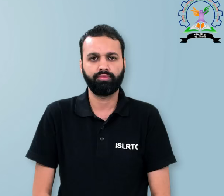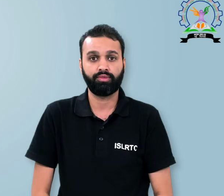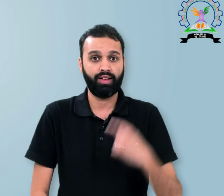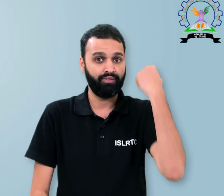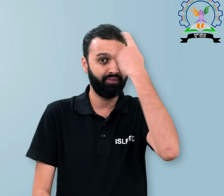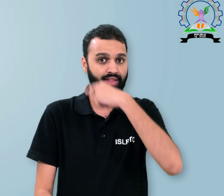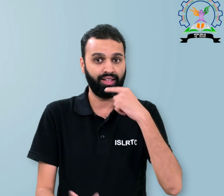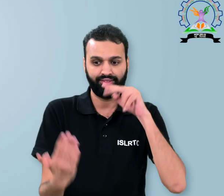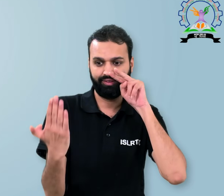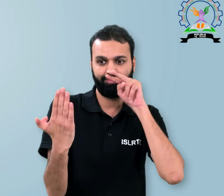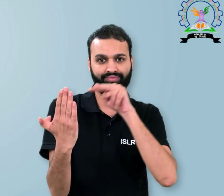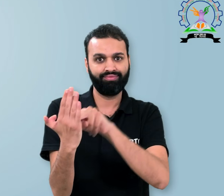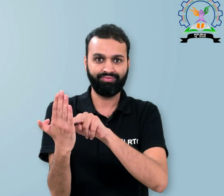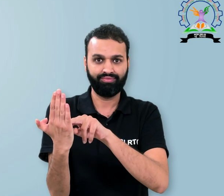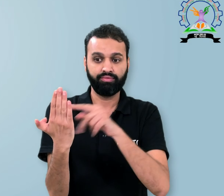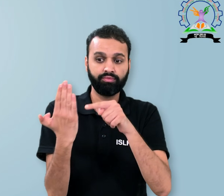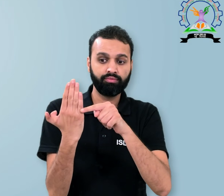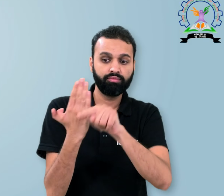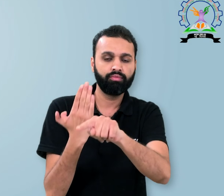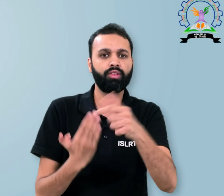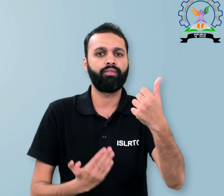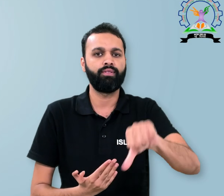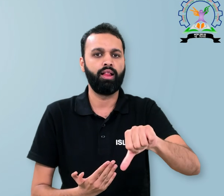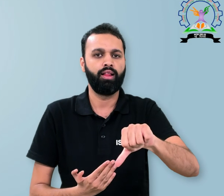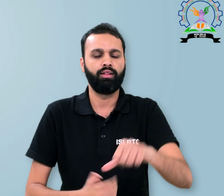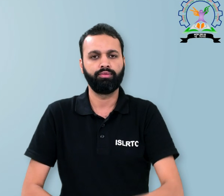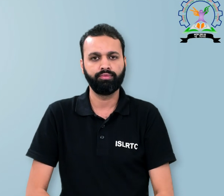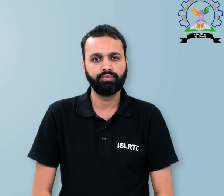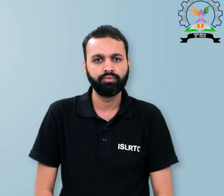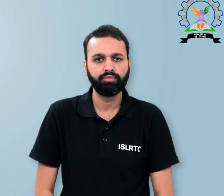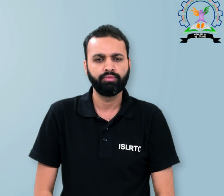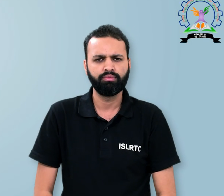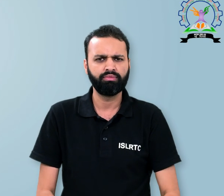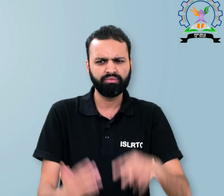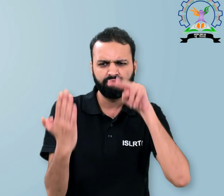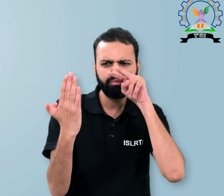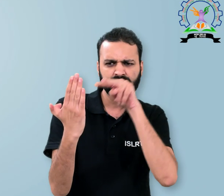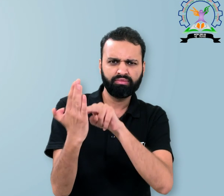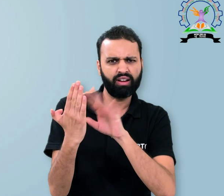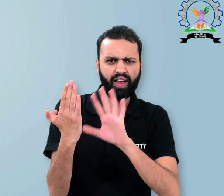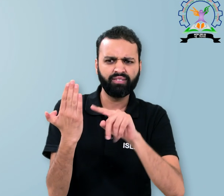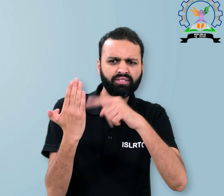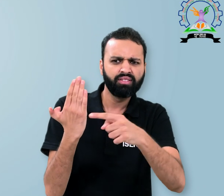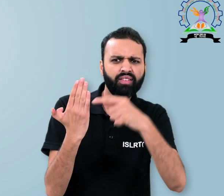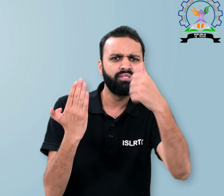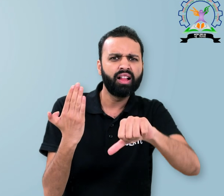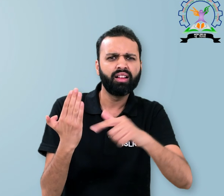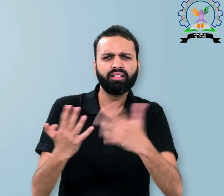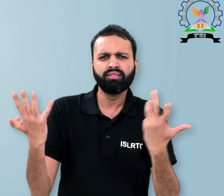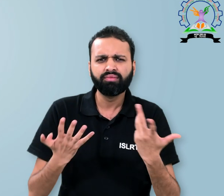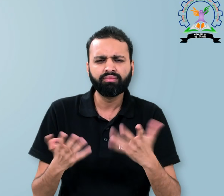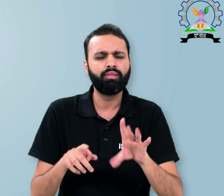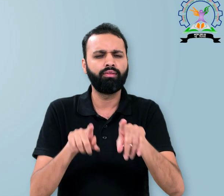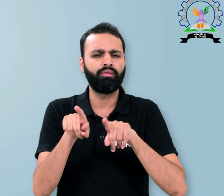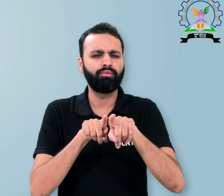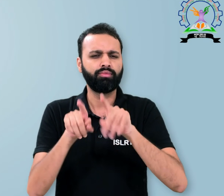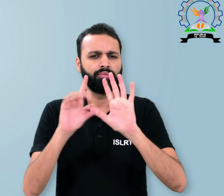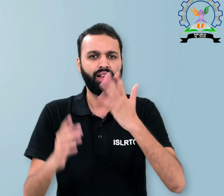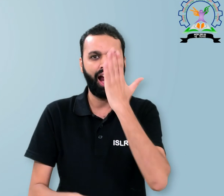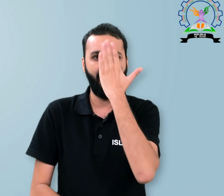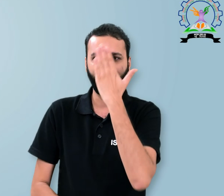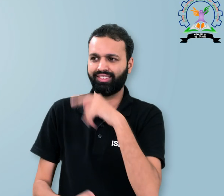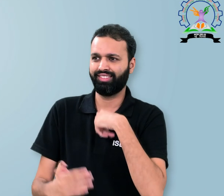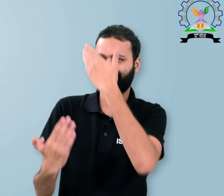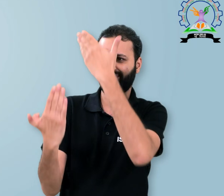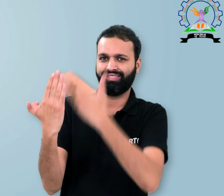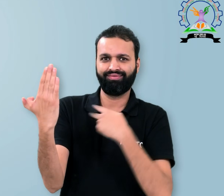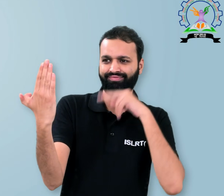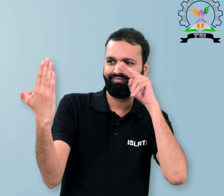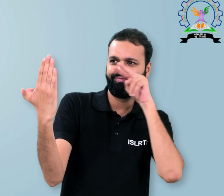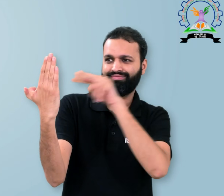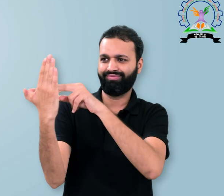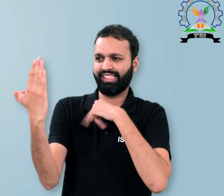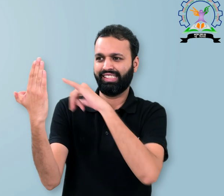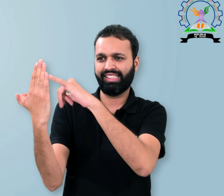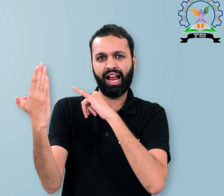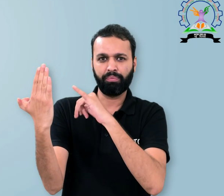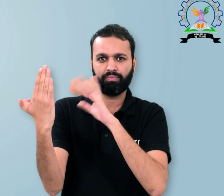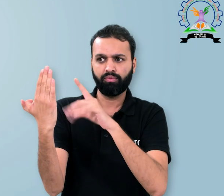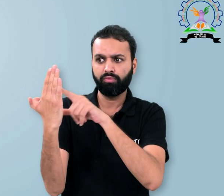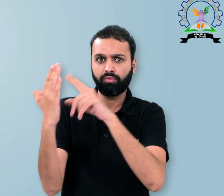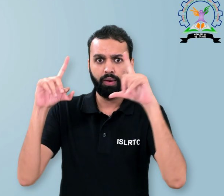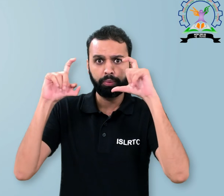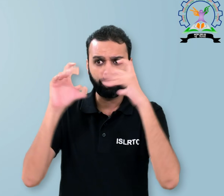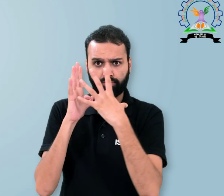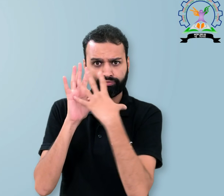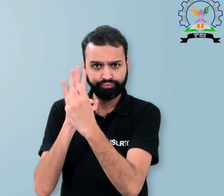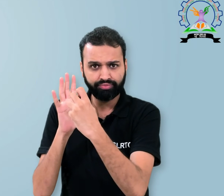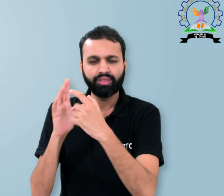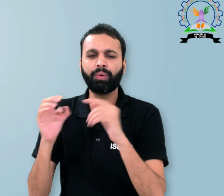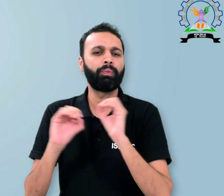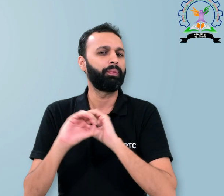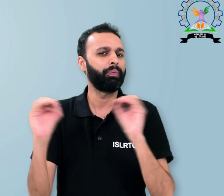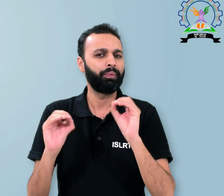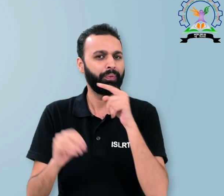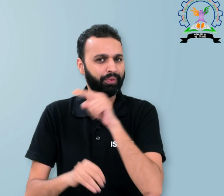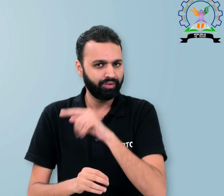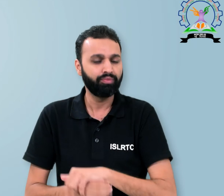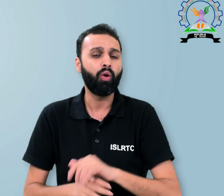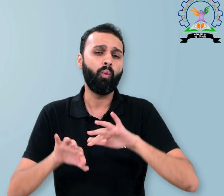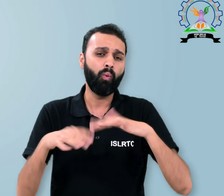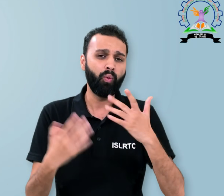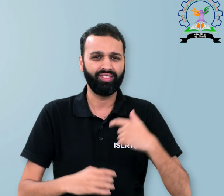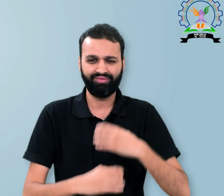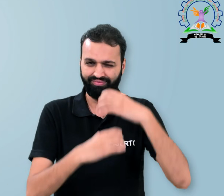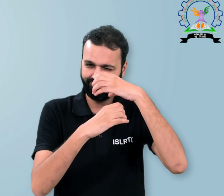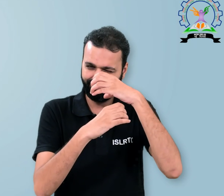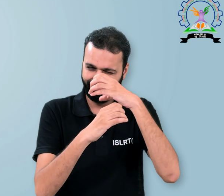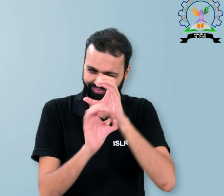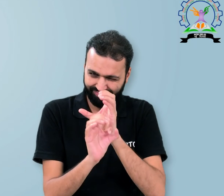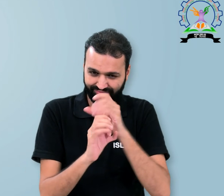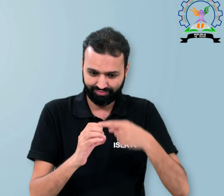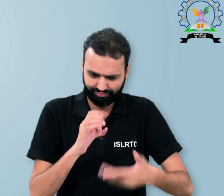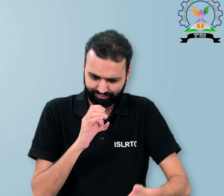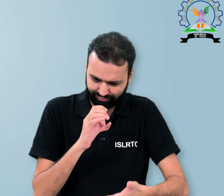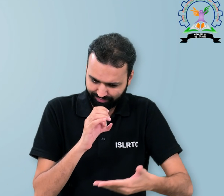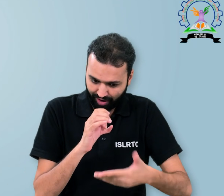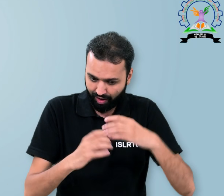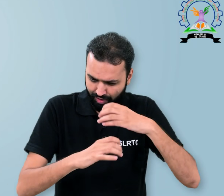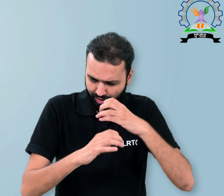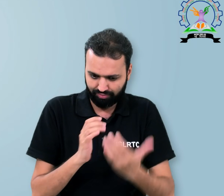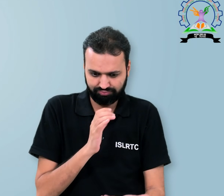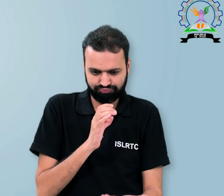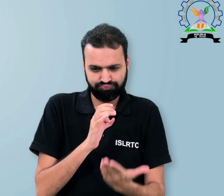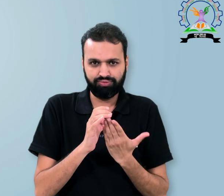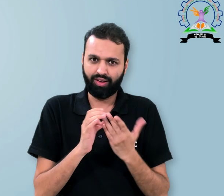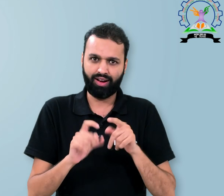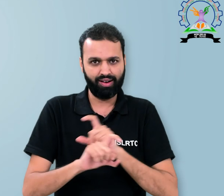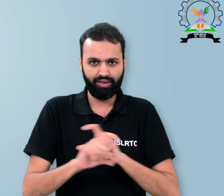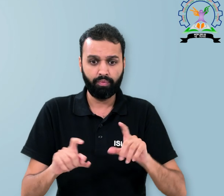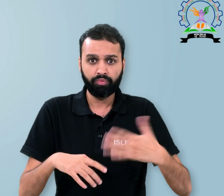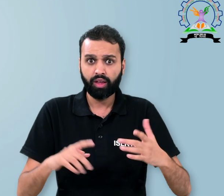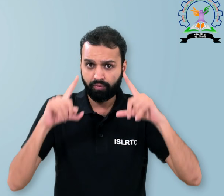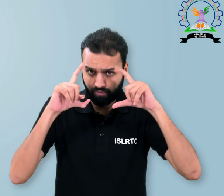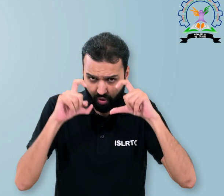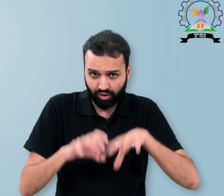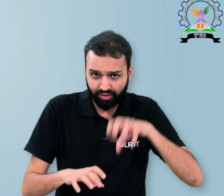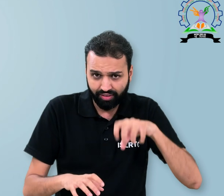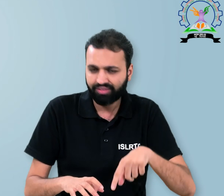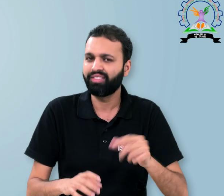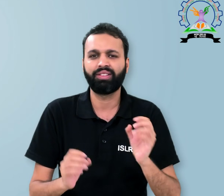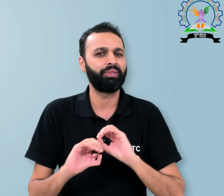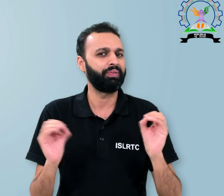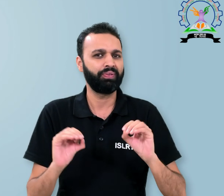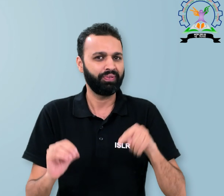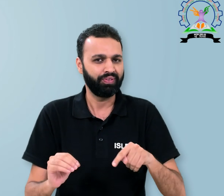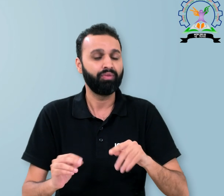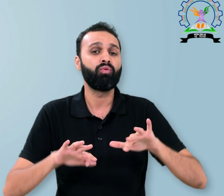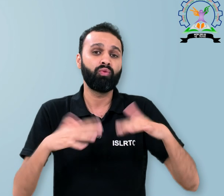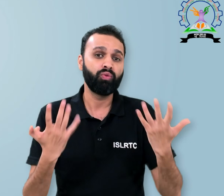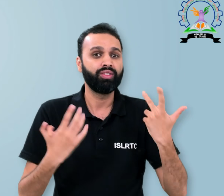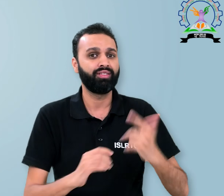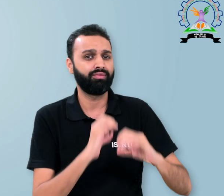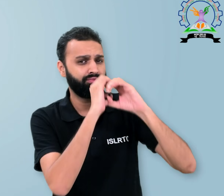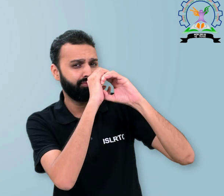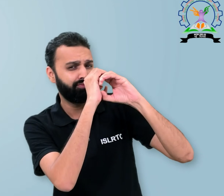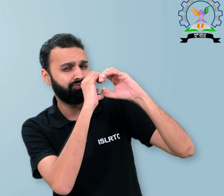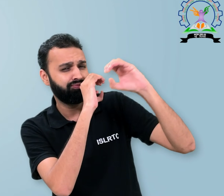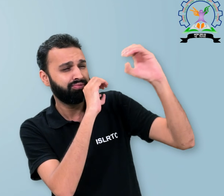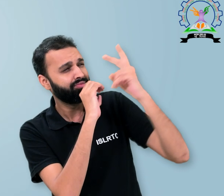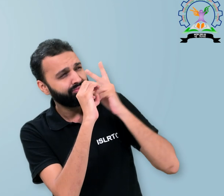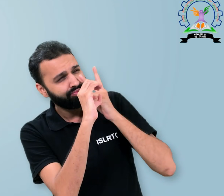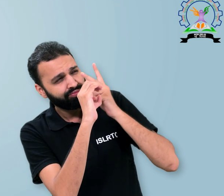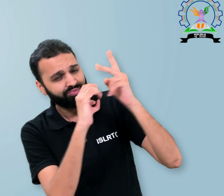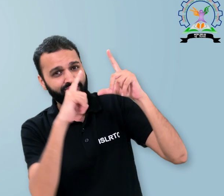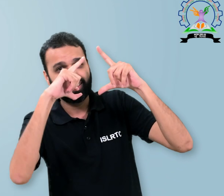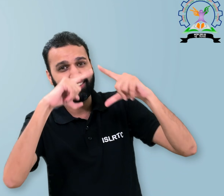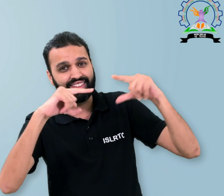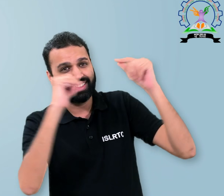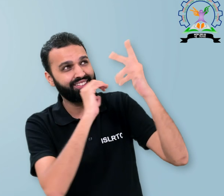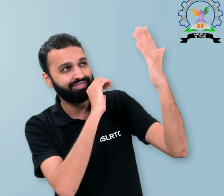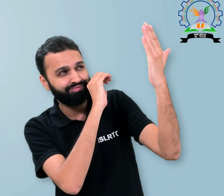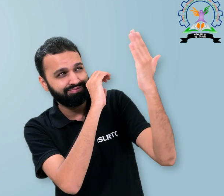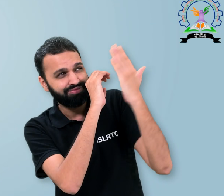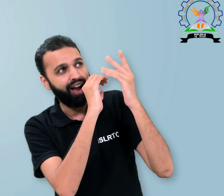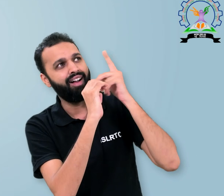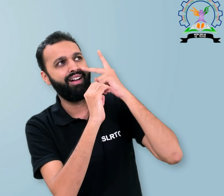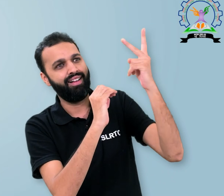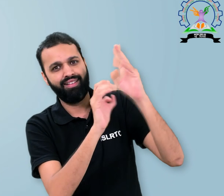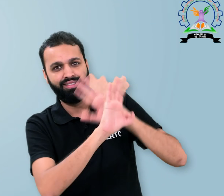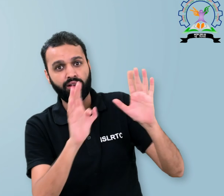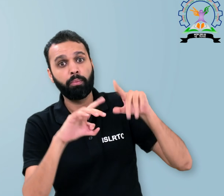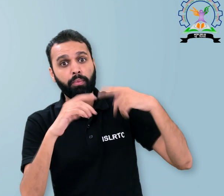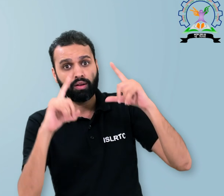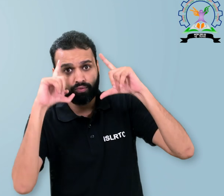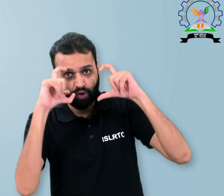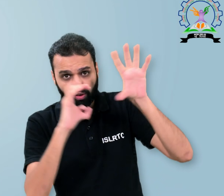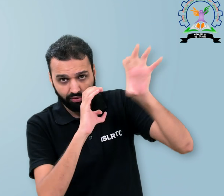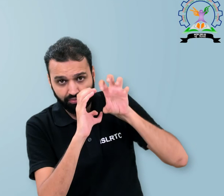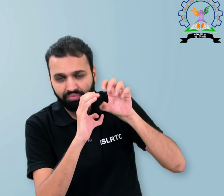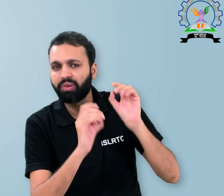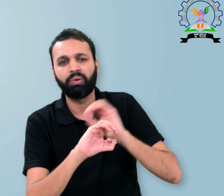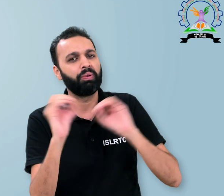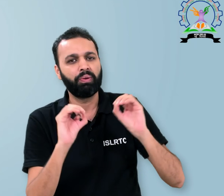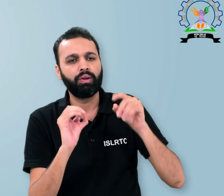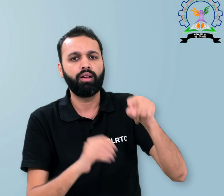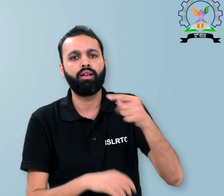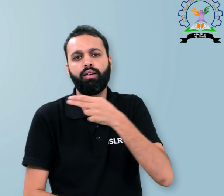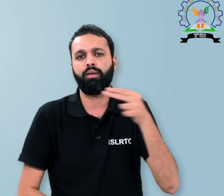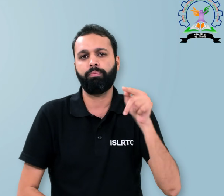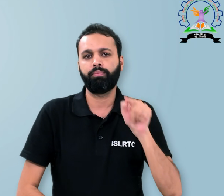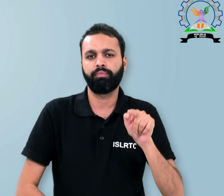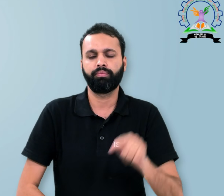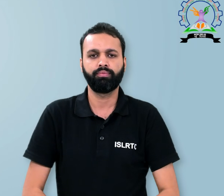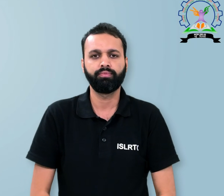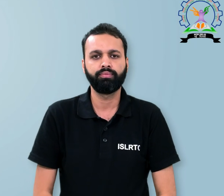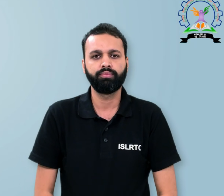Virtual Image A virtual image, on the other hand, is formed inside an instrument. For example, an image formed in a microscope or telescope and can be seen by looking into the eyepiece.